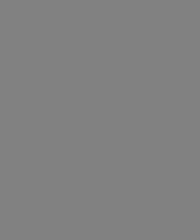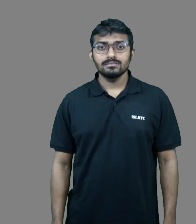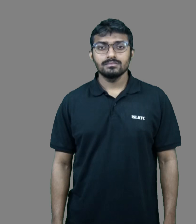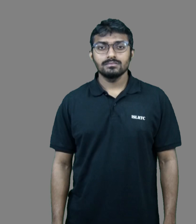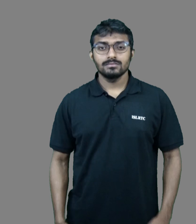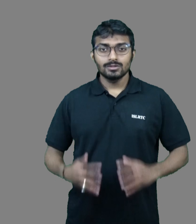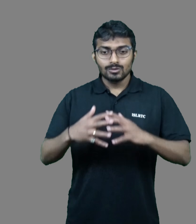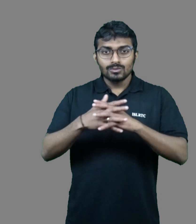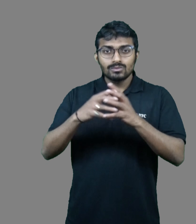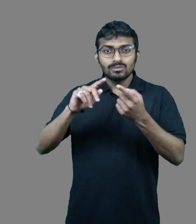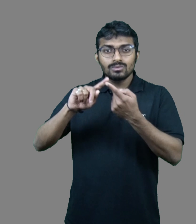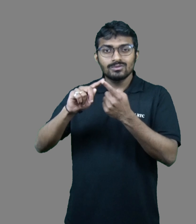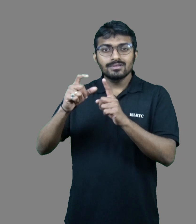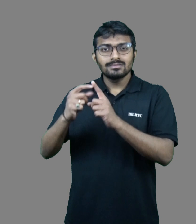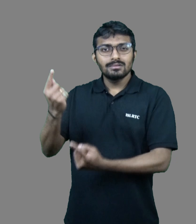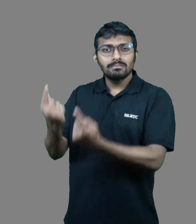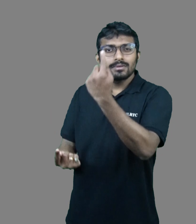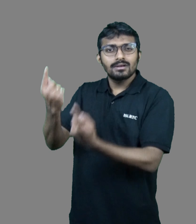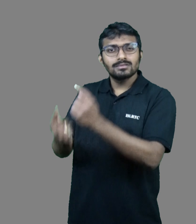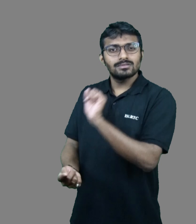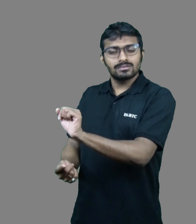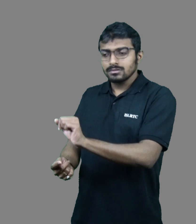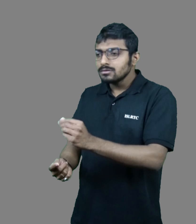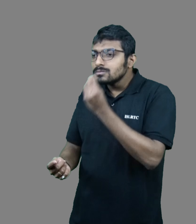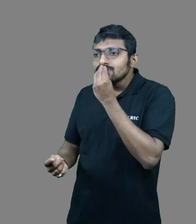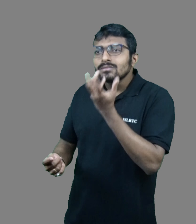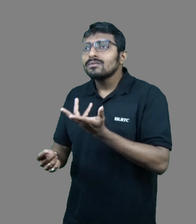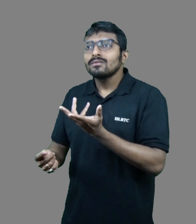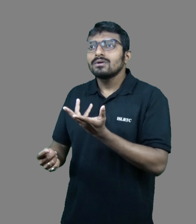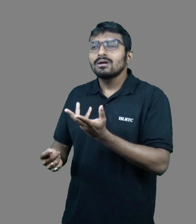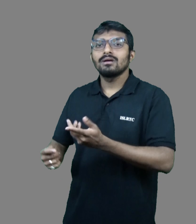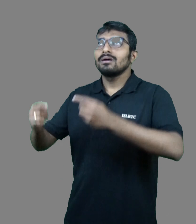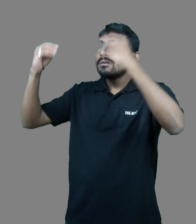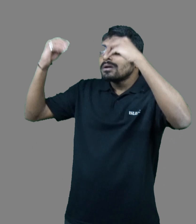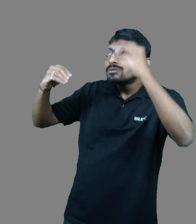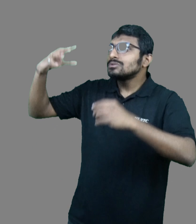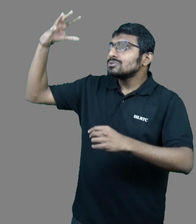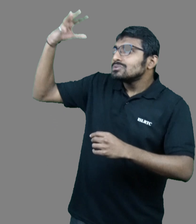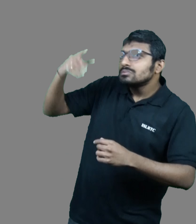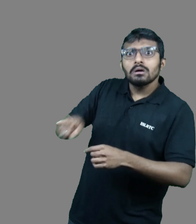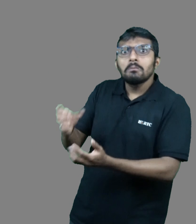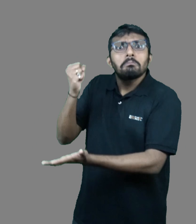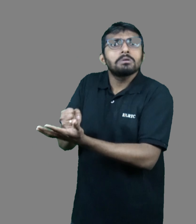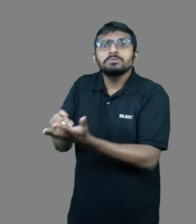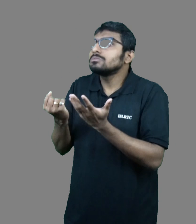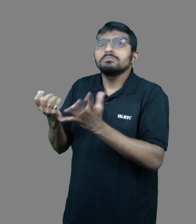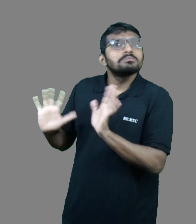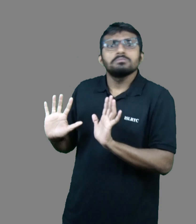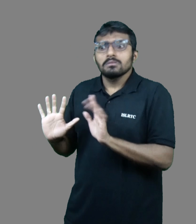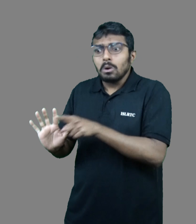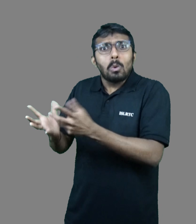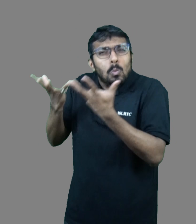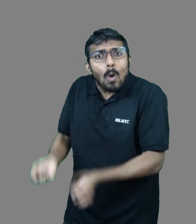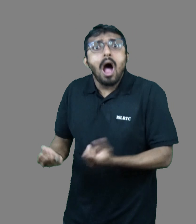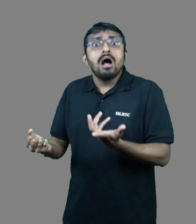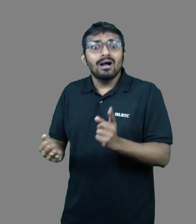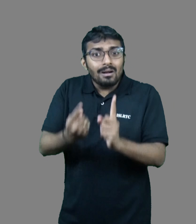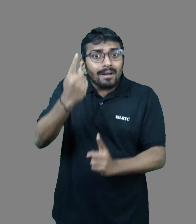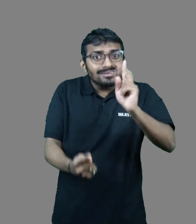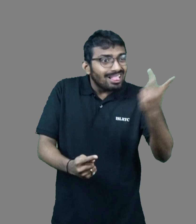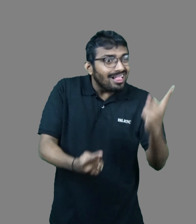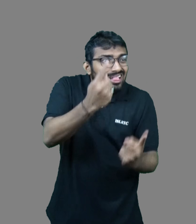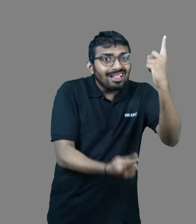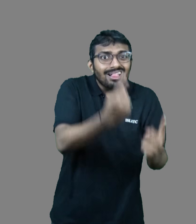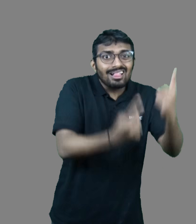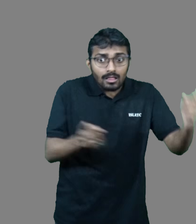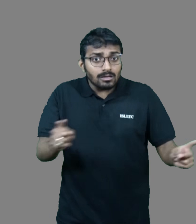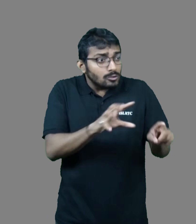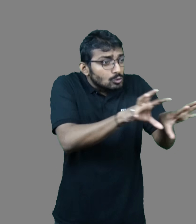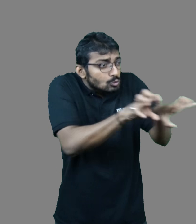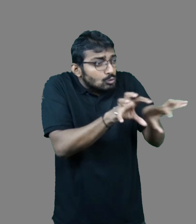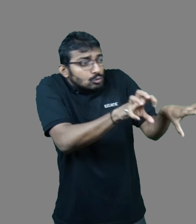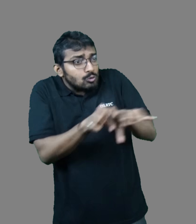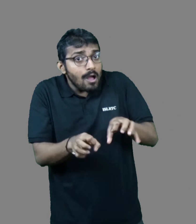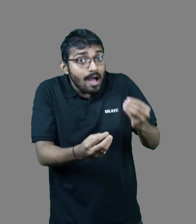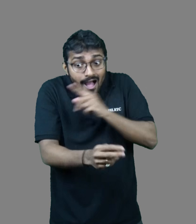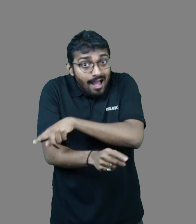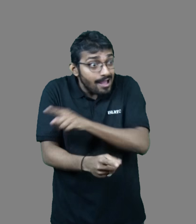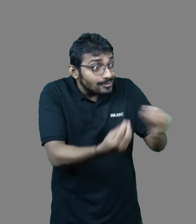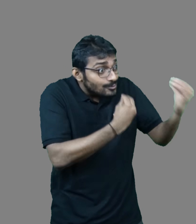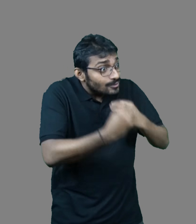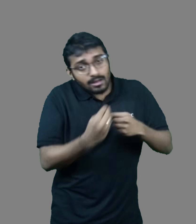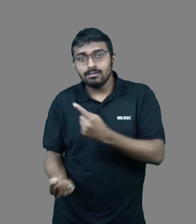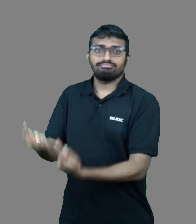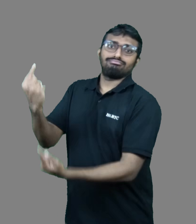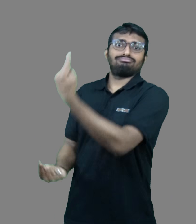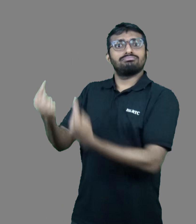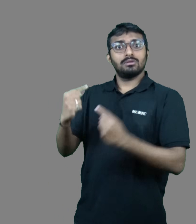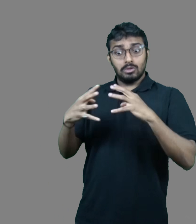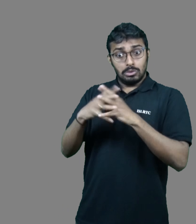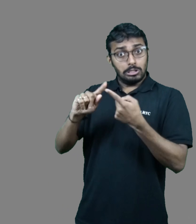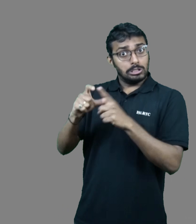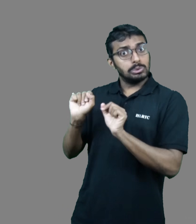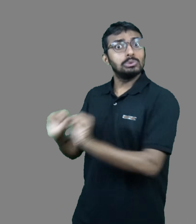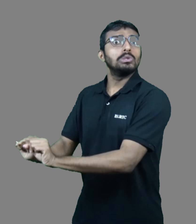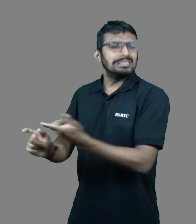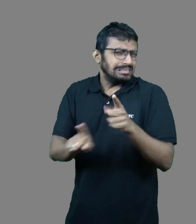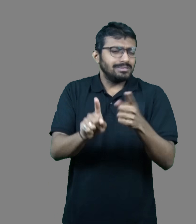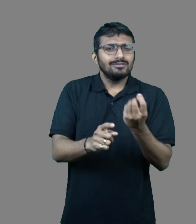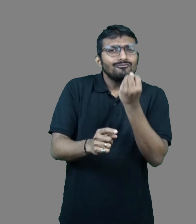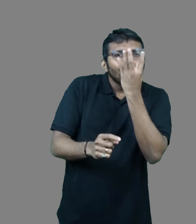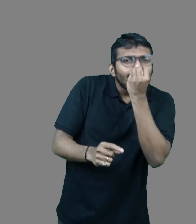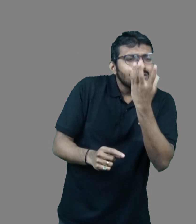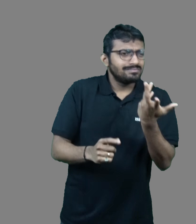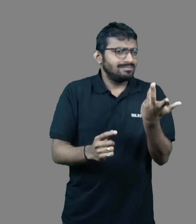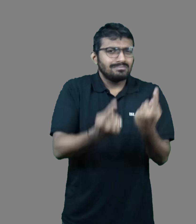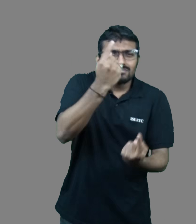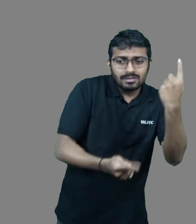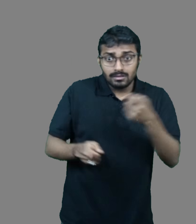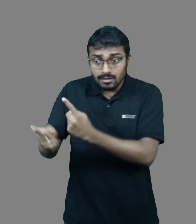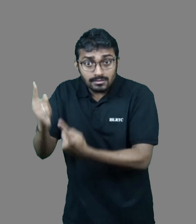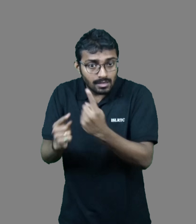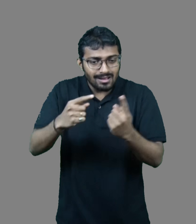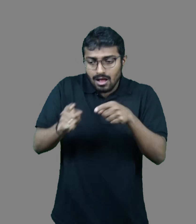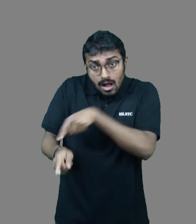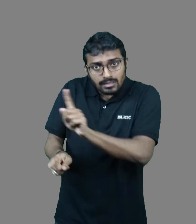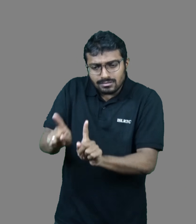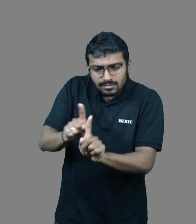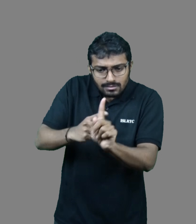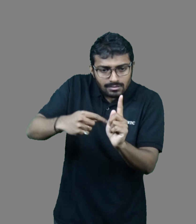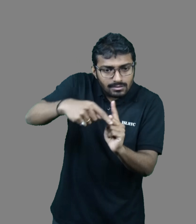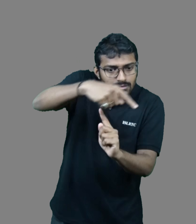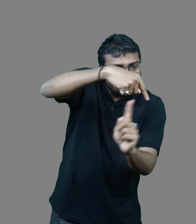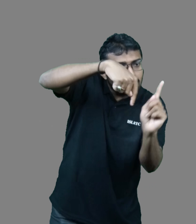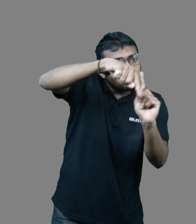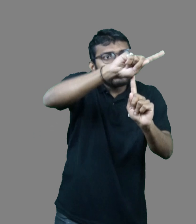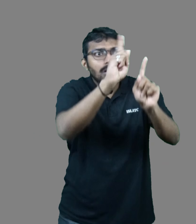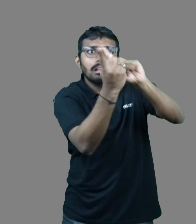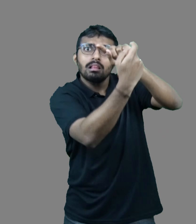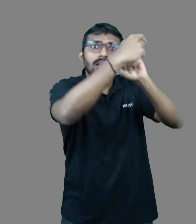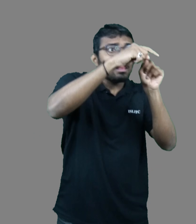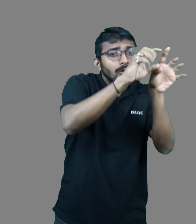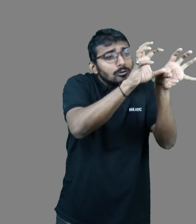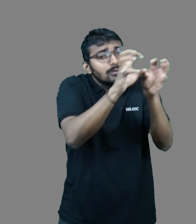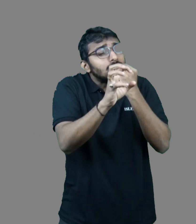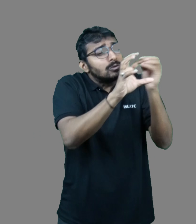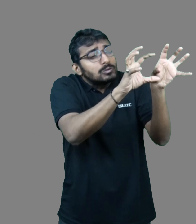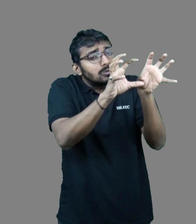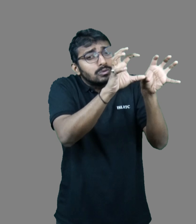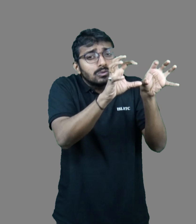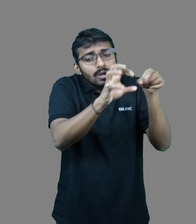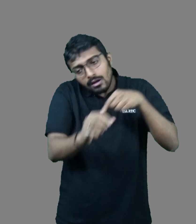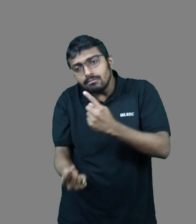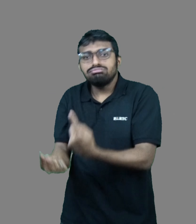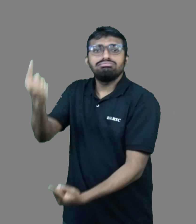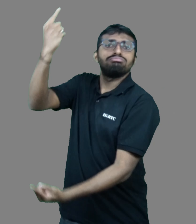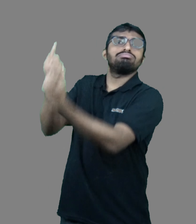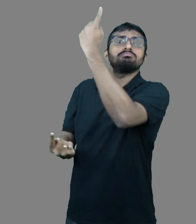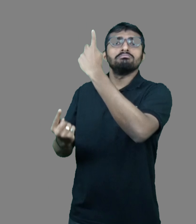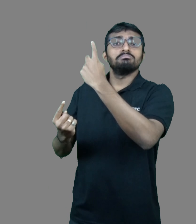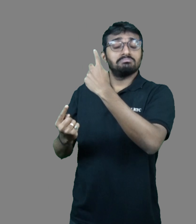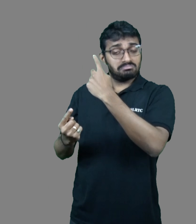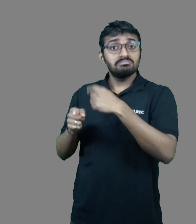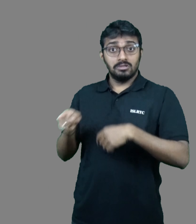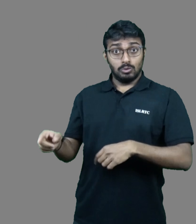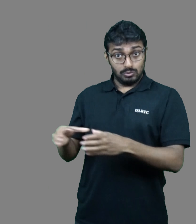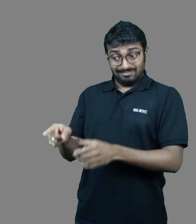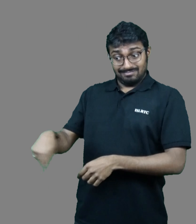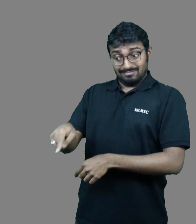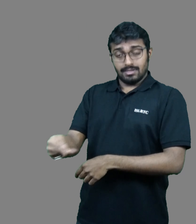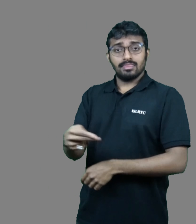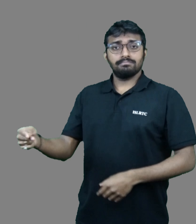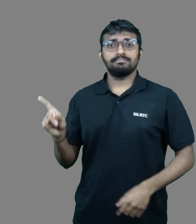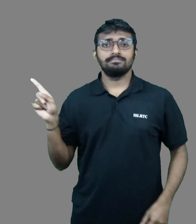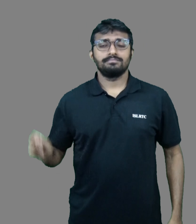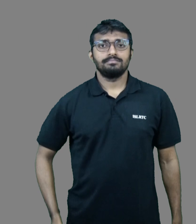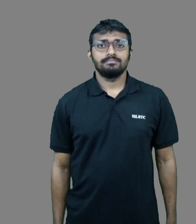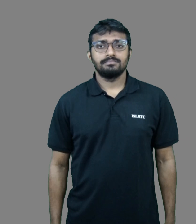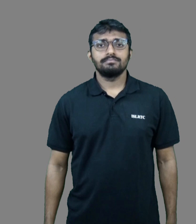Parasitic